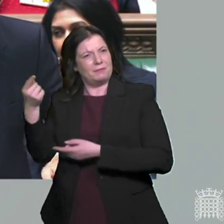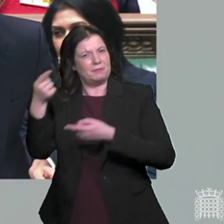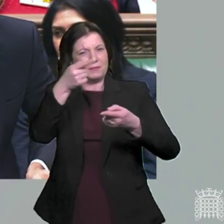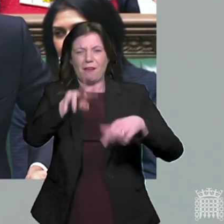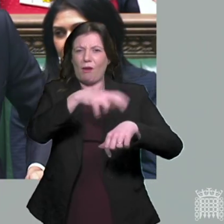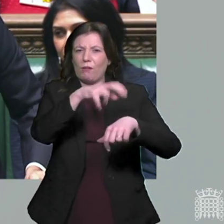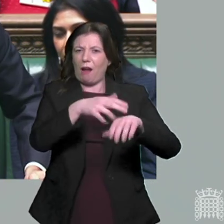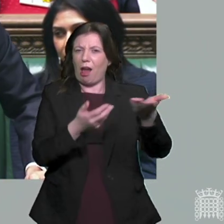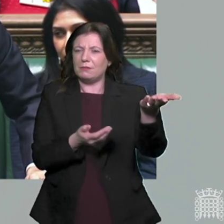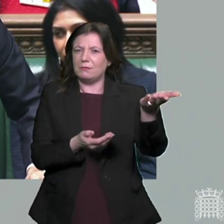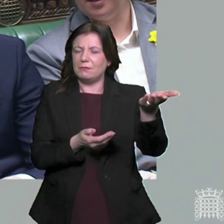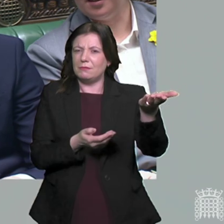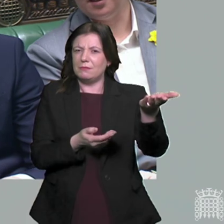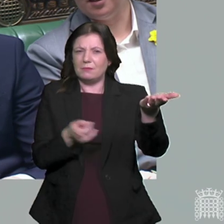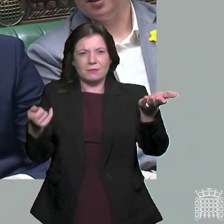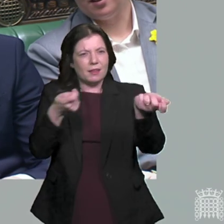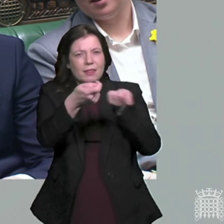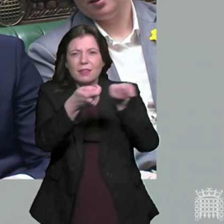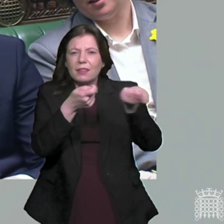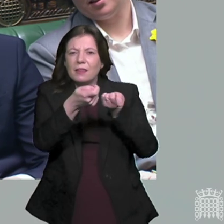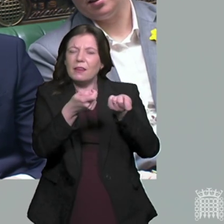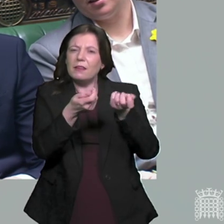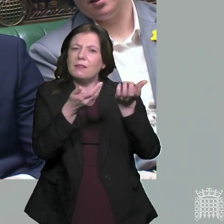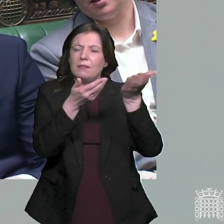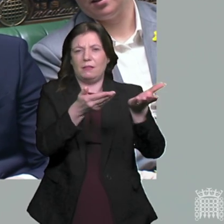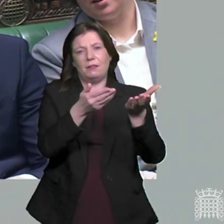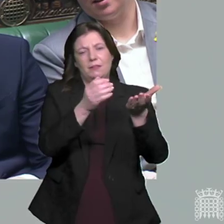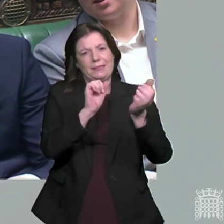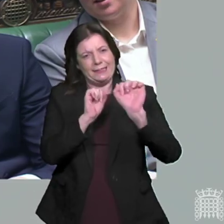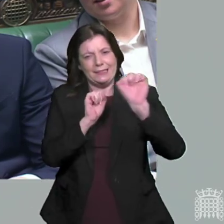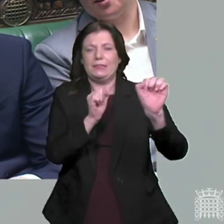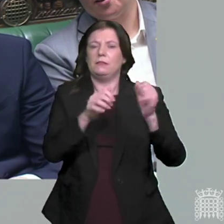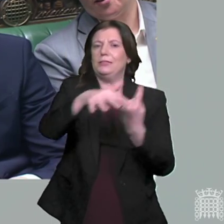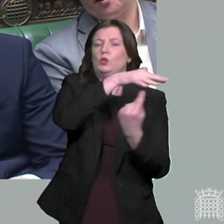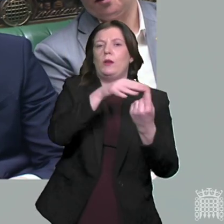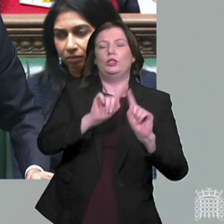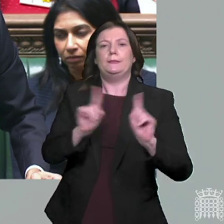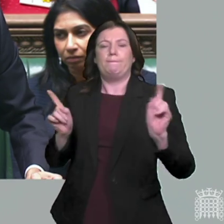Northern Ireland, as he well knows, has a unique place in the United Kingdom.